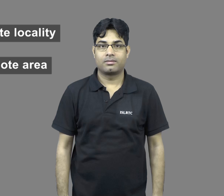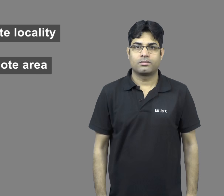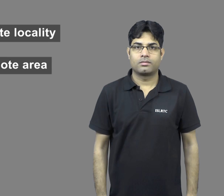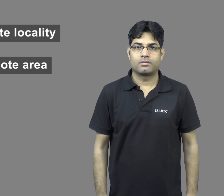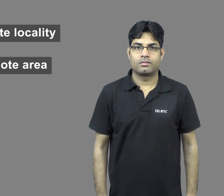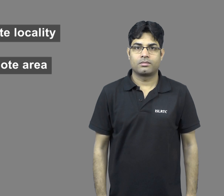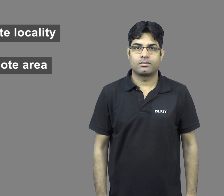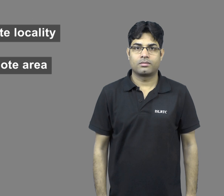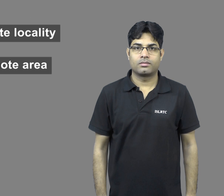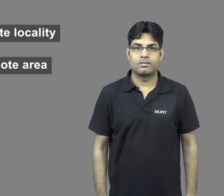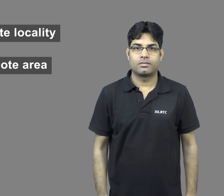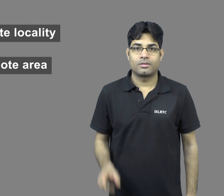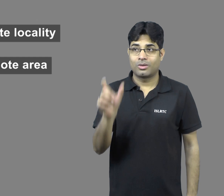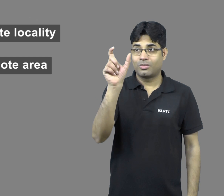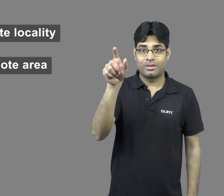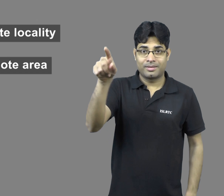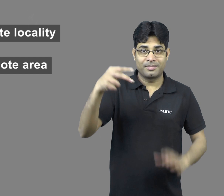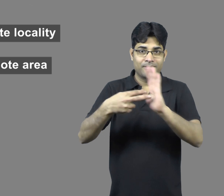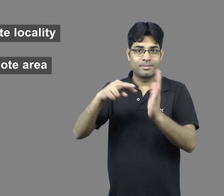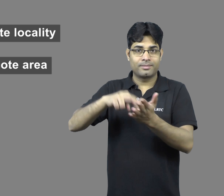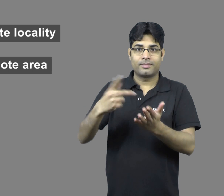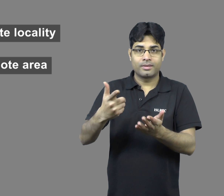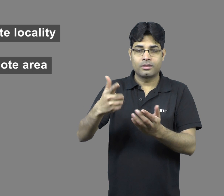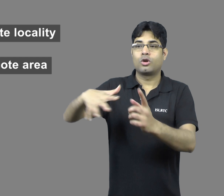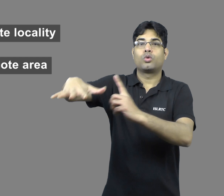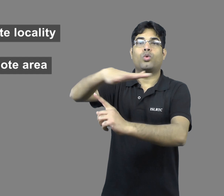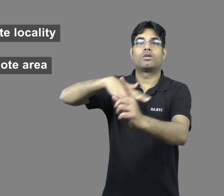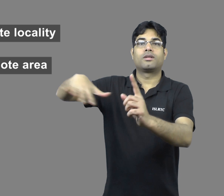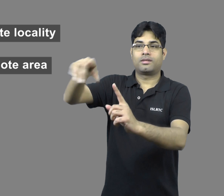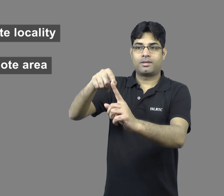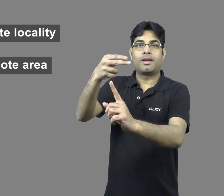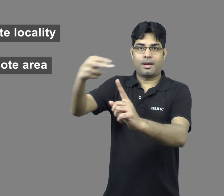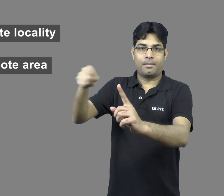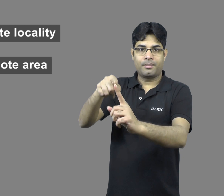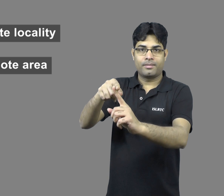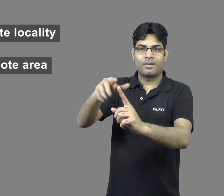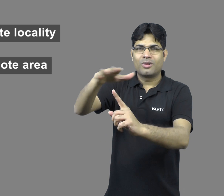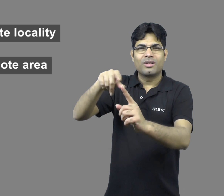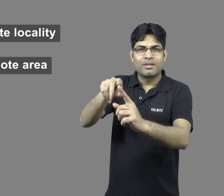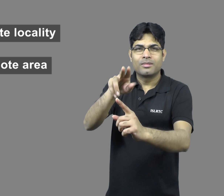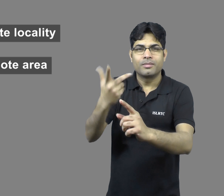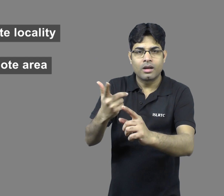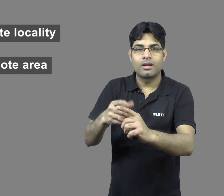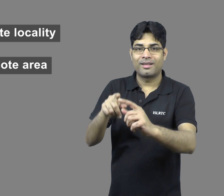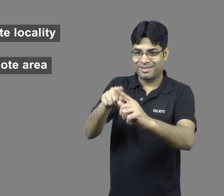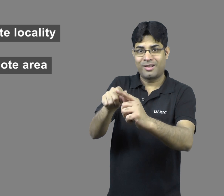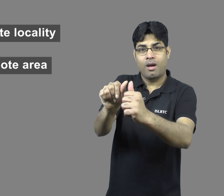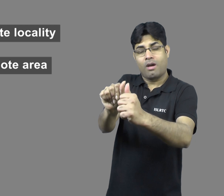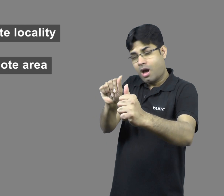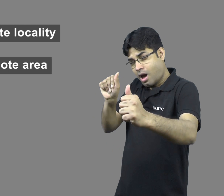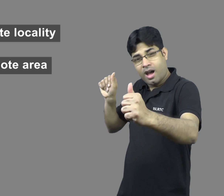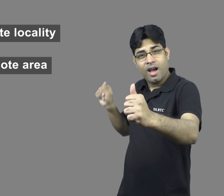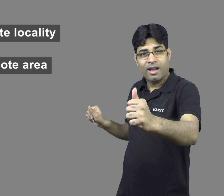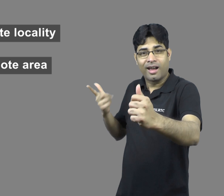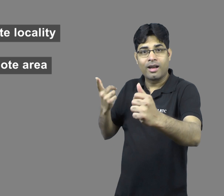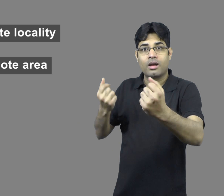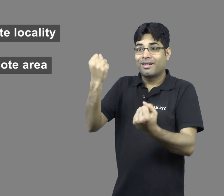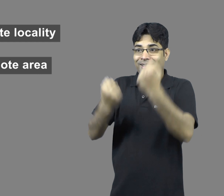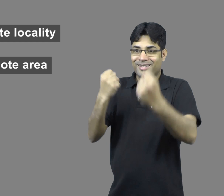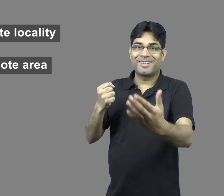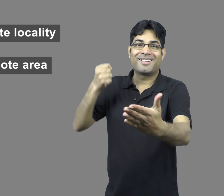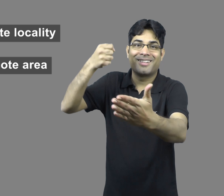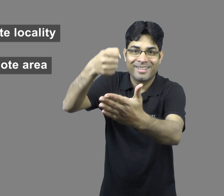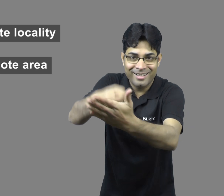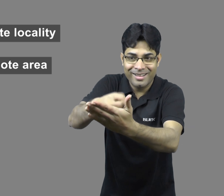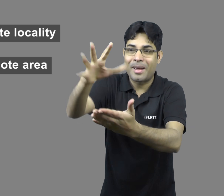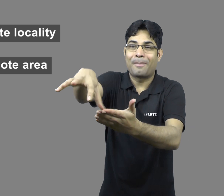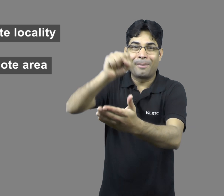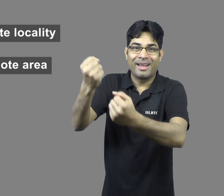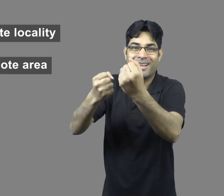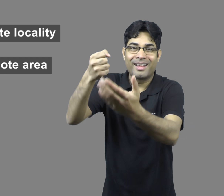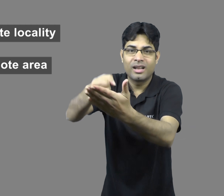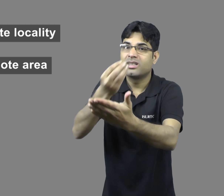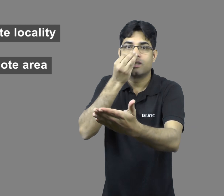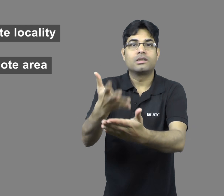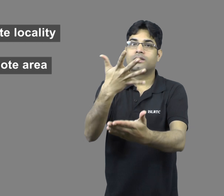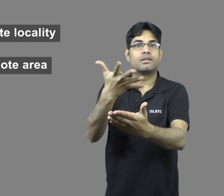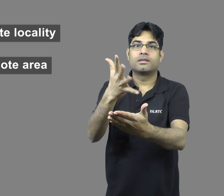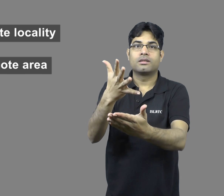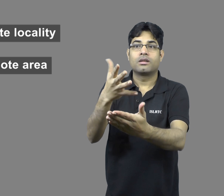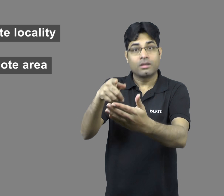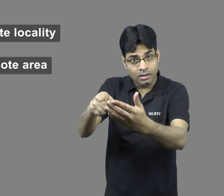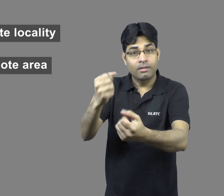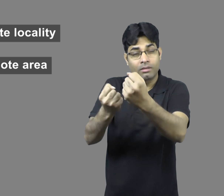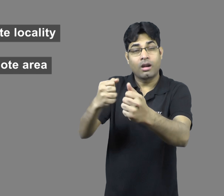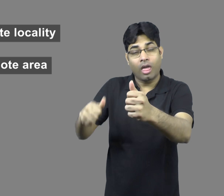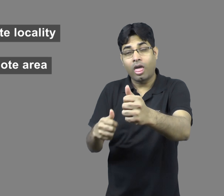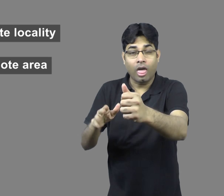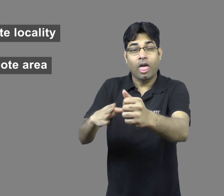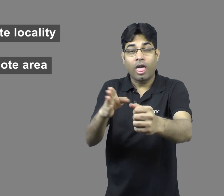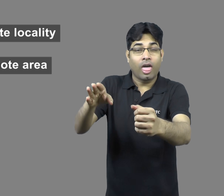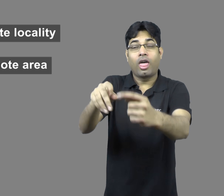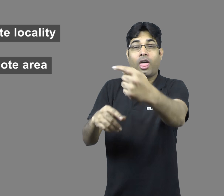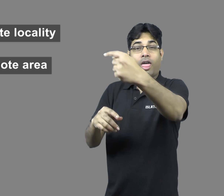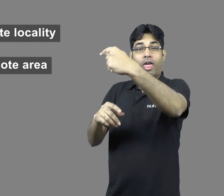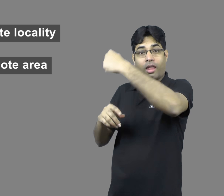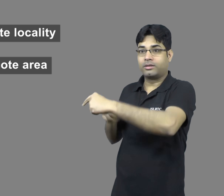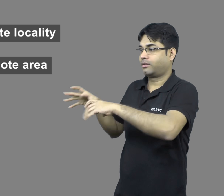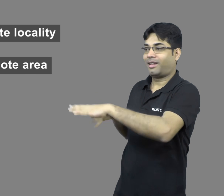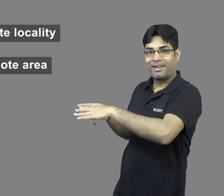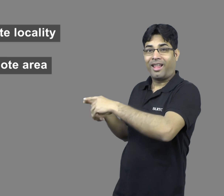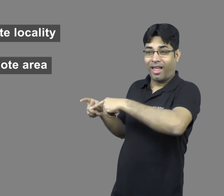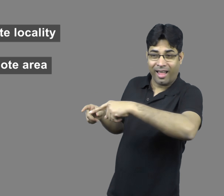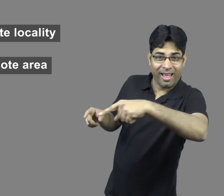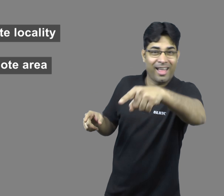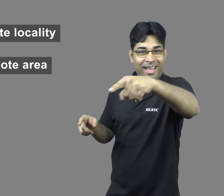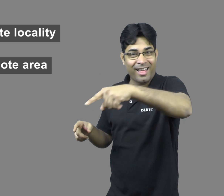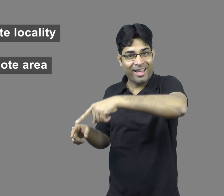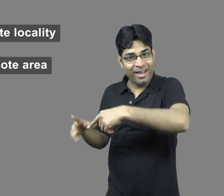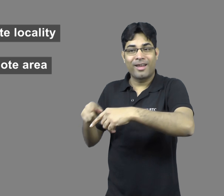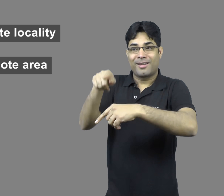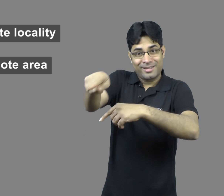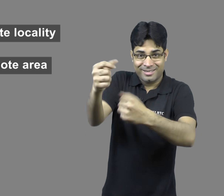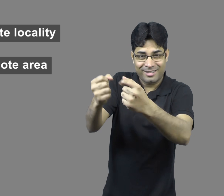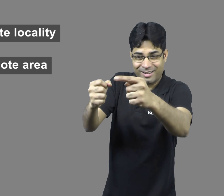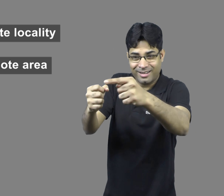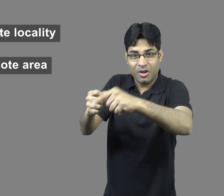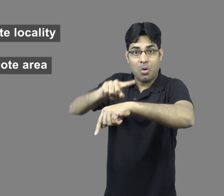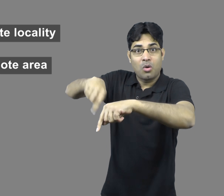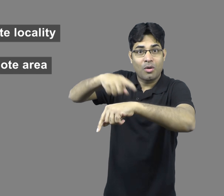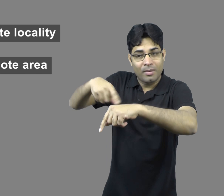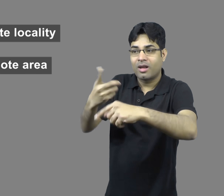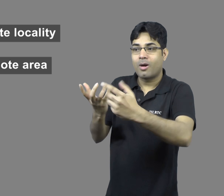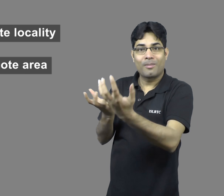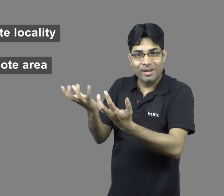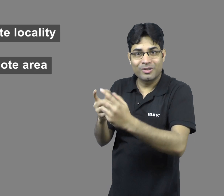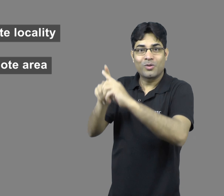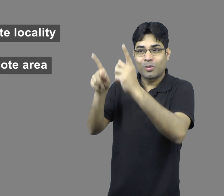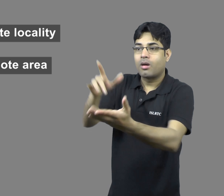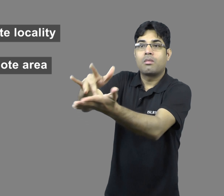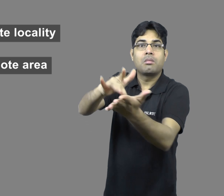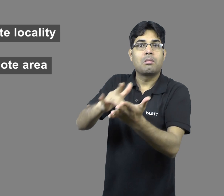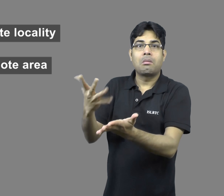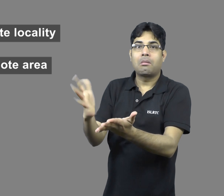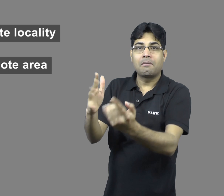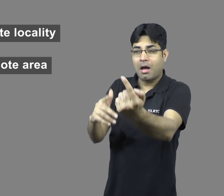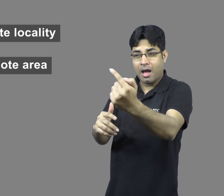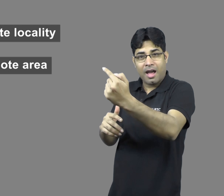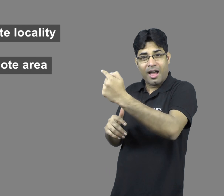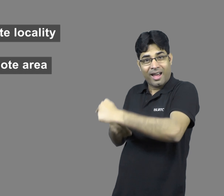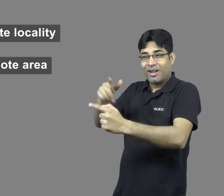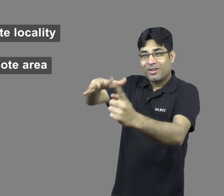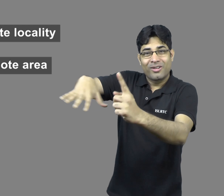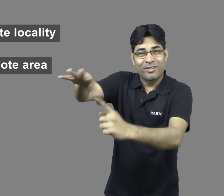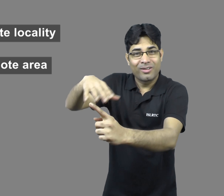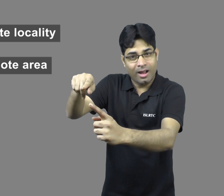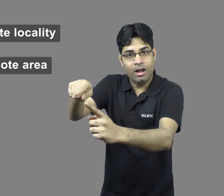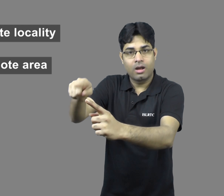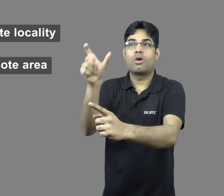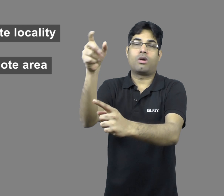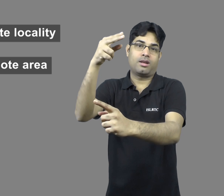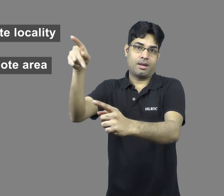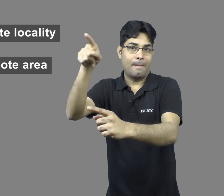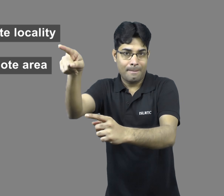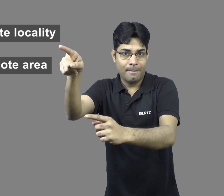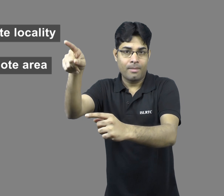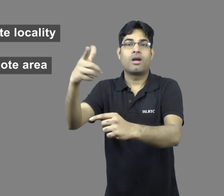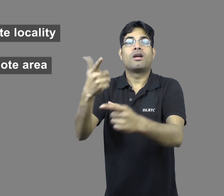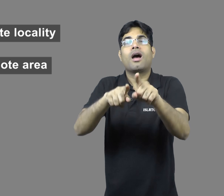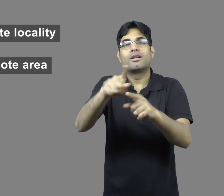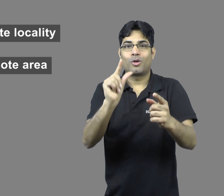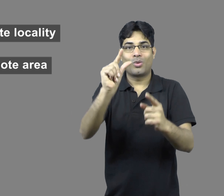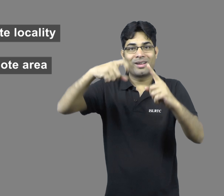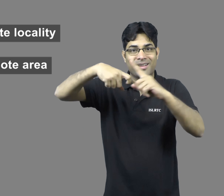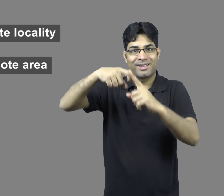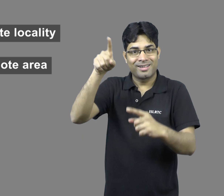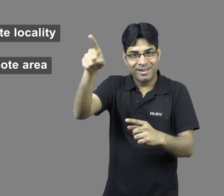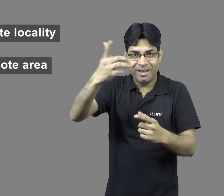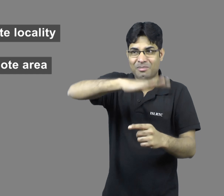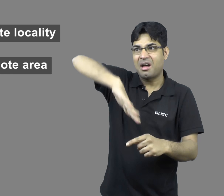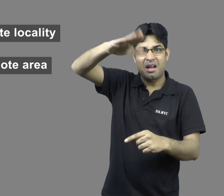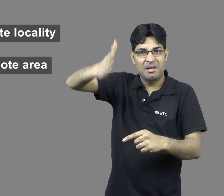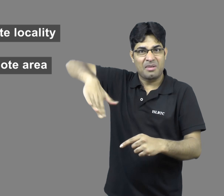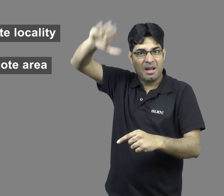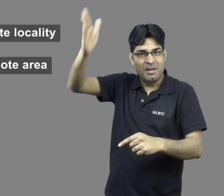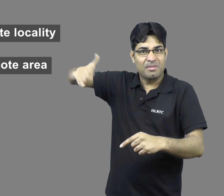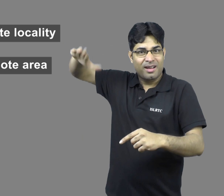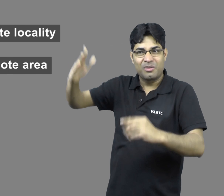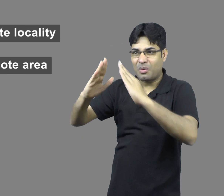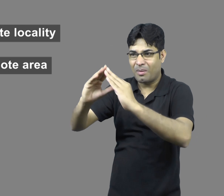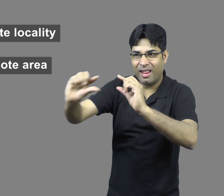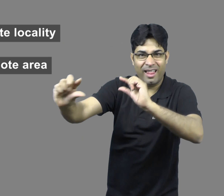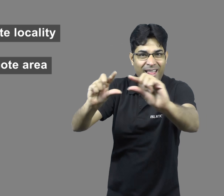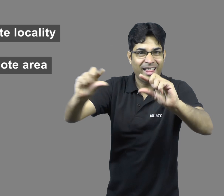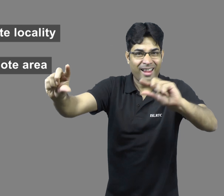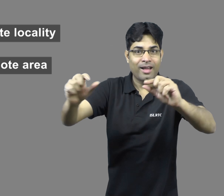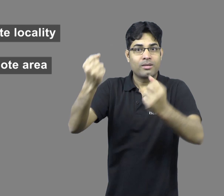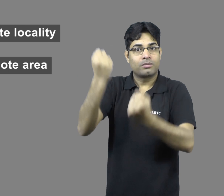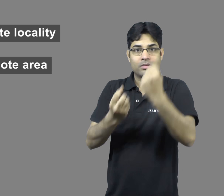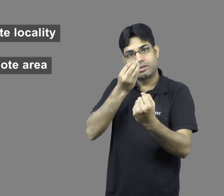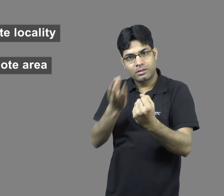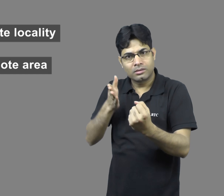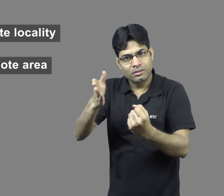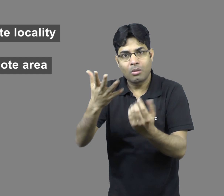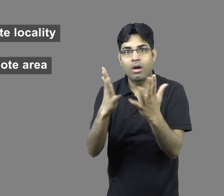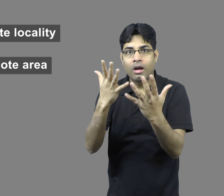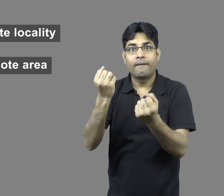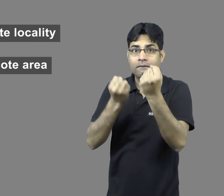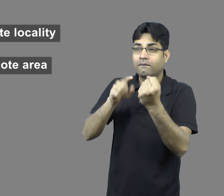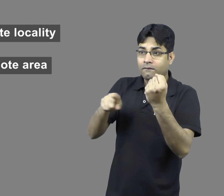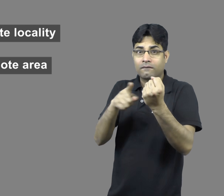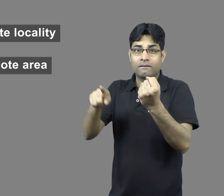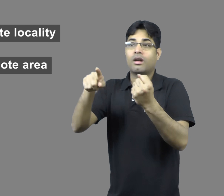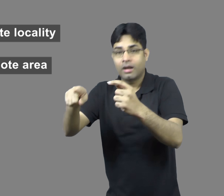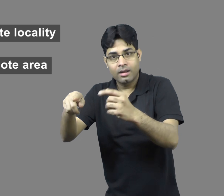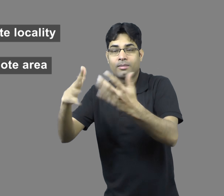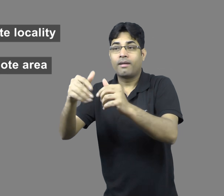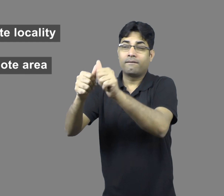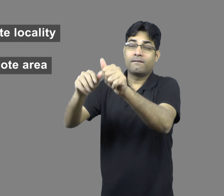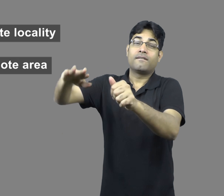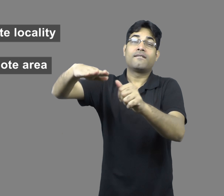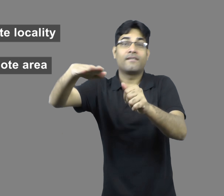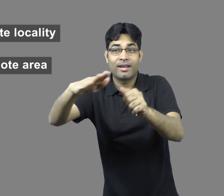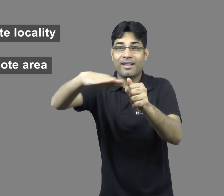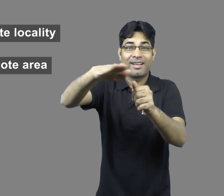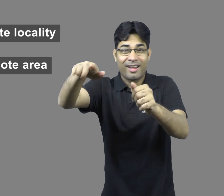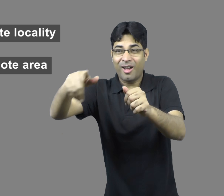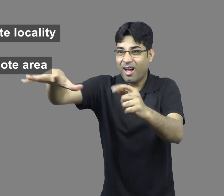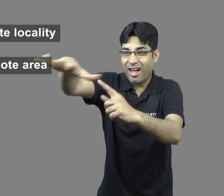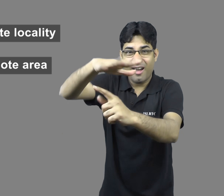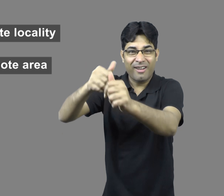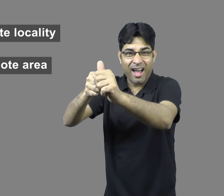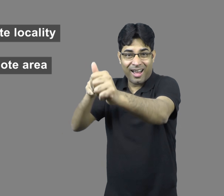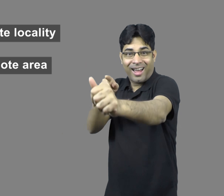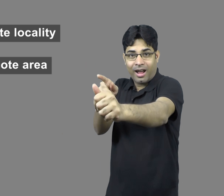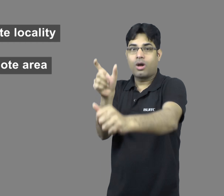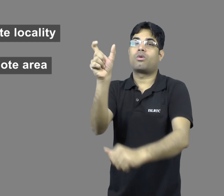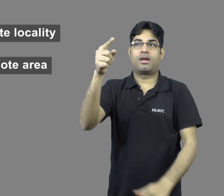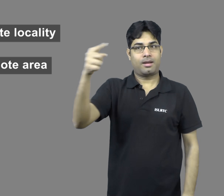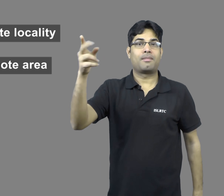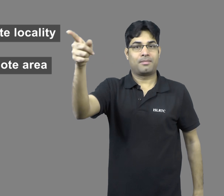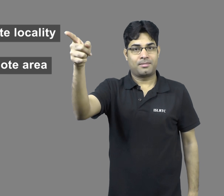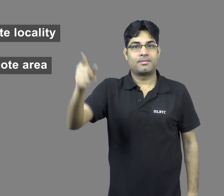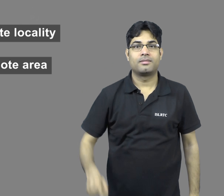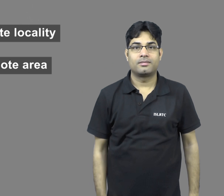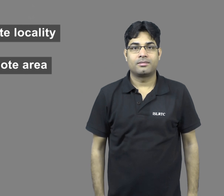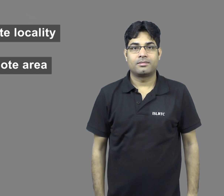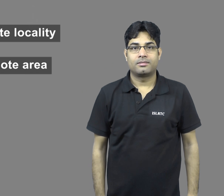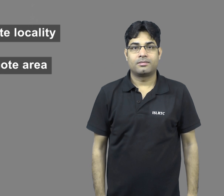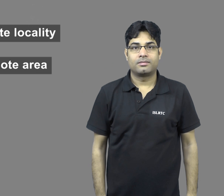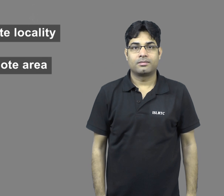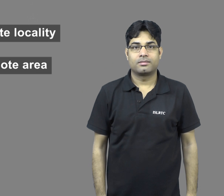Remote Locality or Remote Area